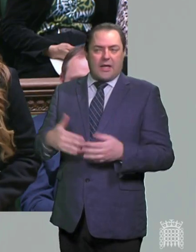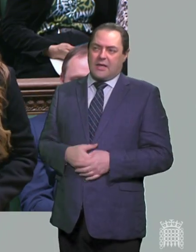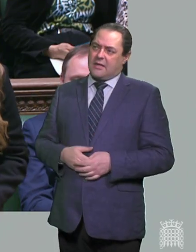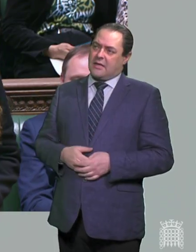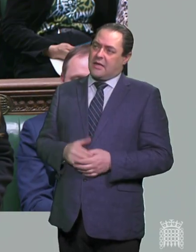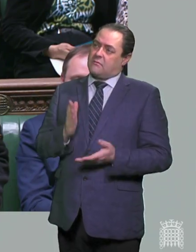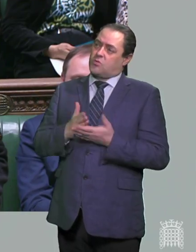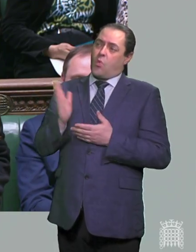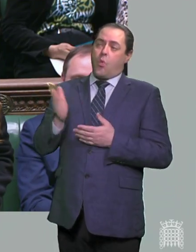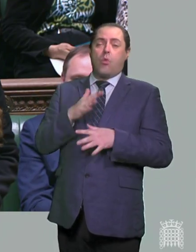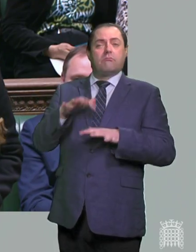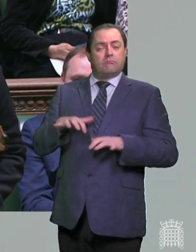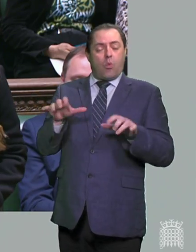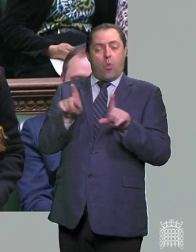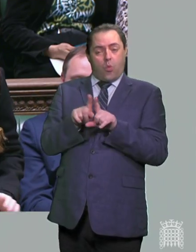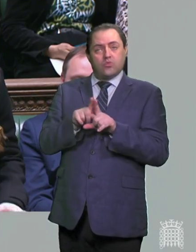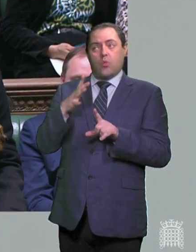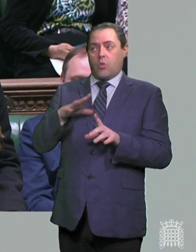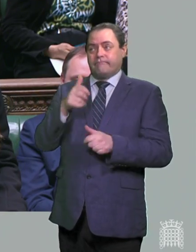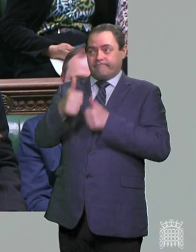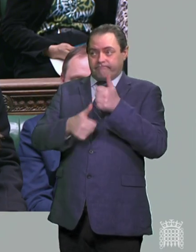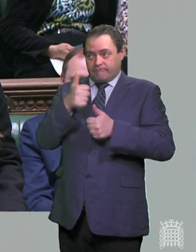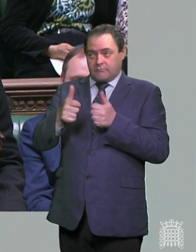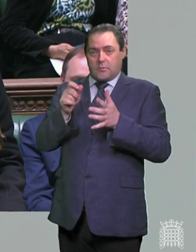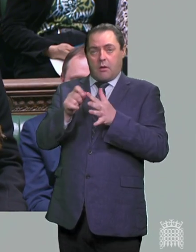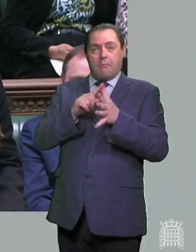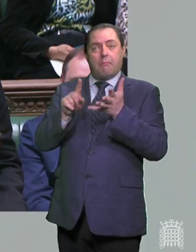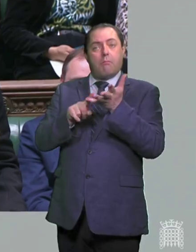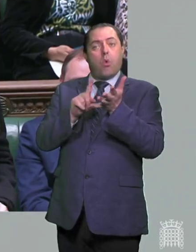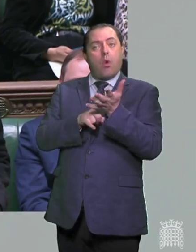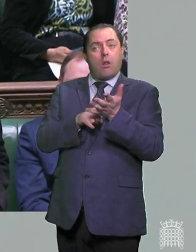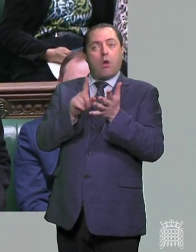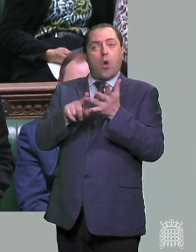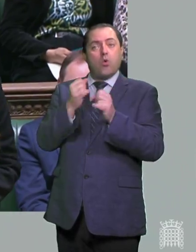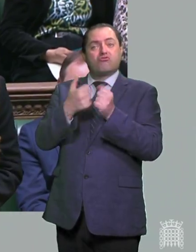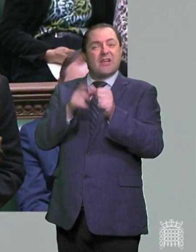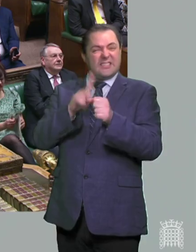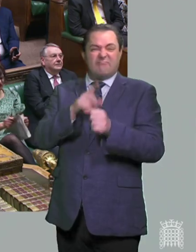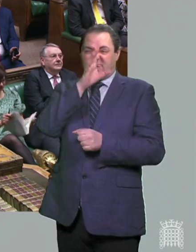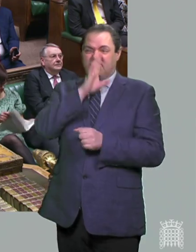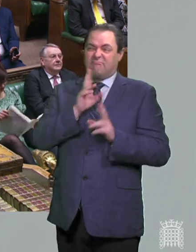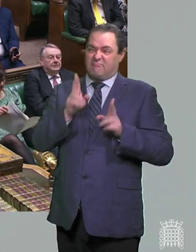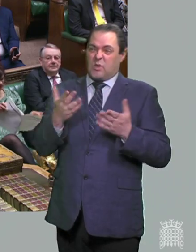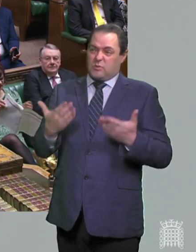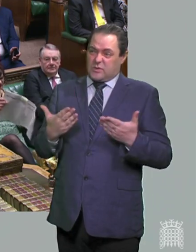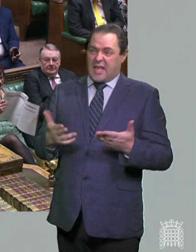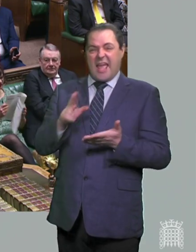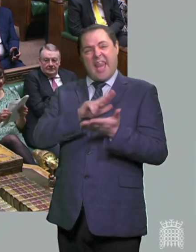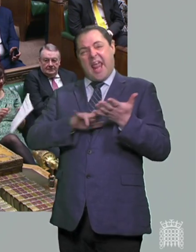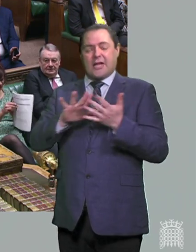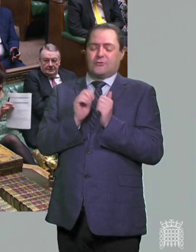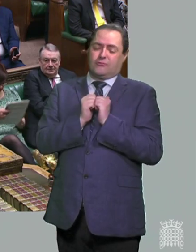I am sure the whole House will join me also in paying tribute to Paul O’Grady, whose sad death was announced today.